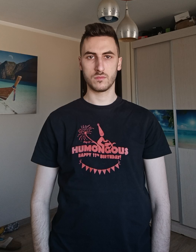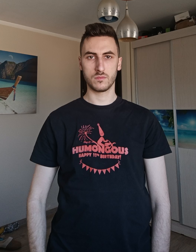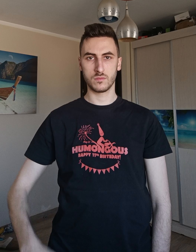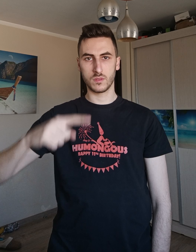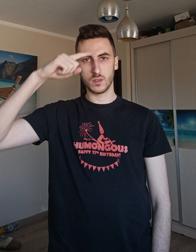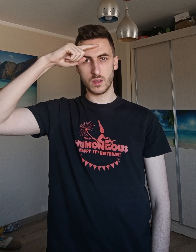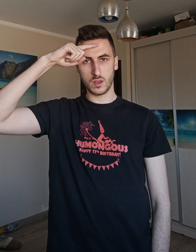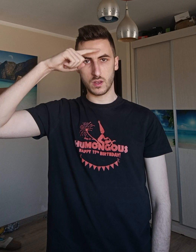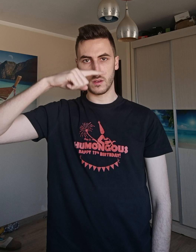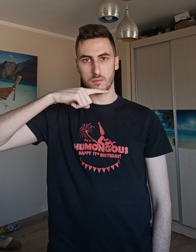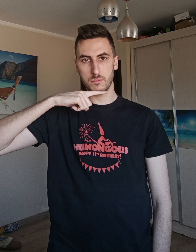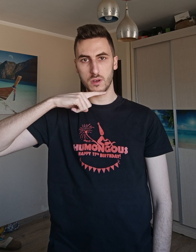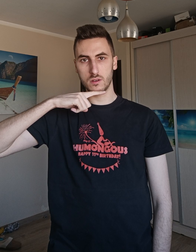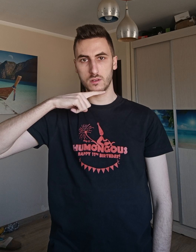אבא